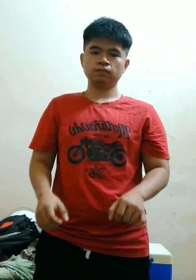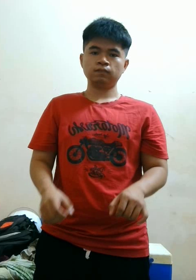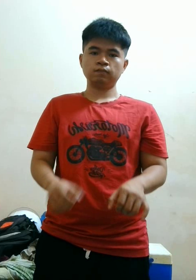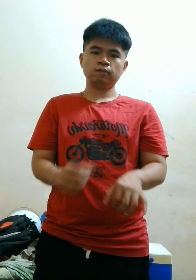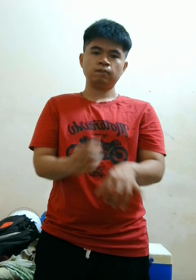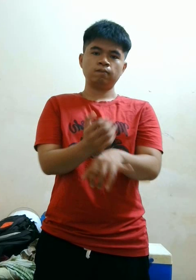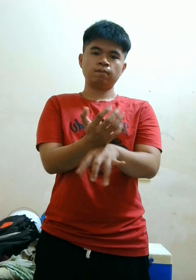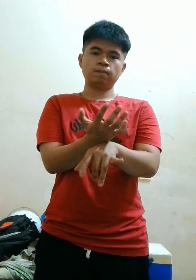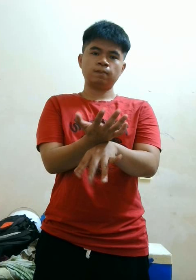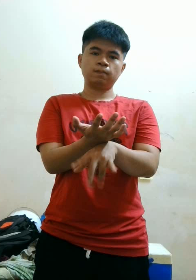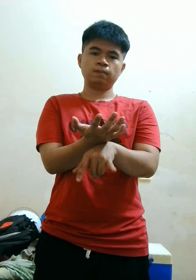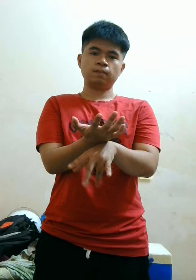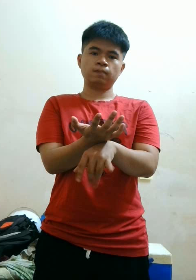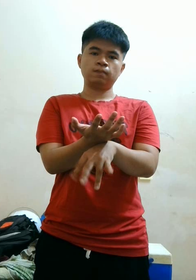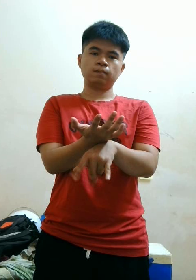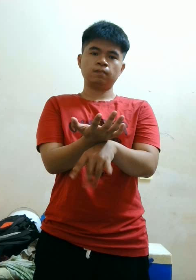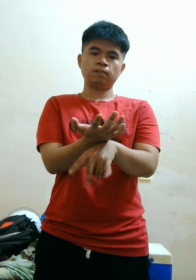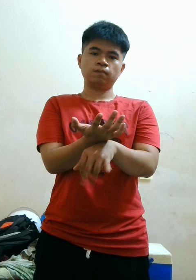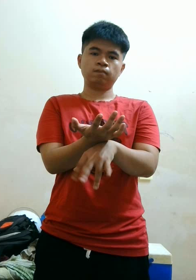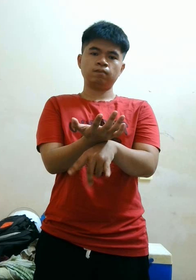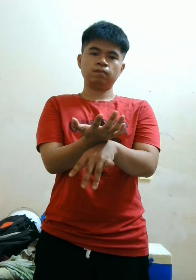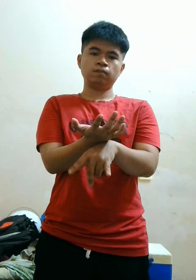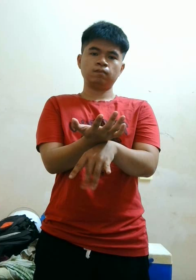ca phe